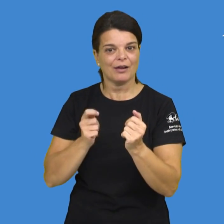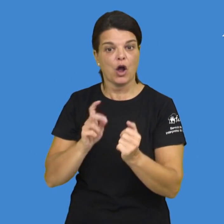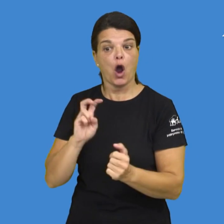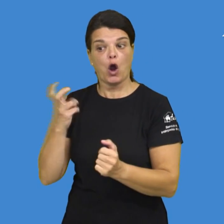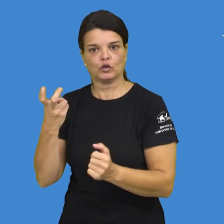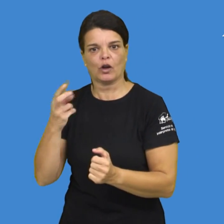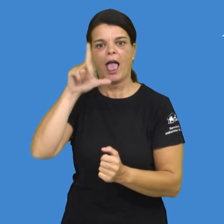otro